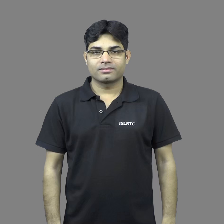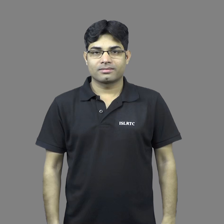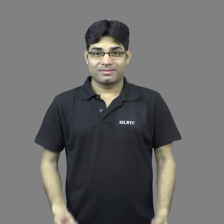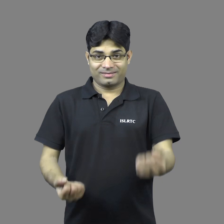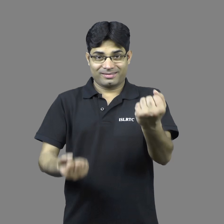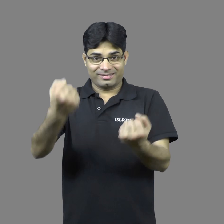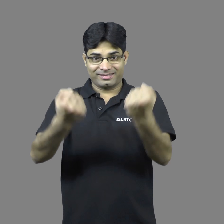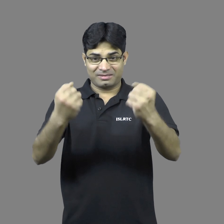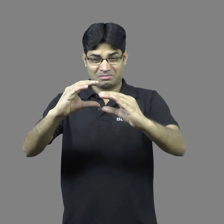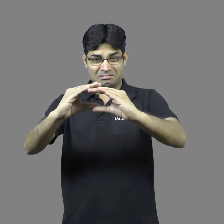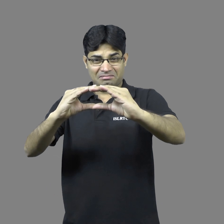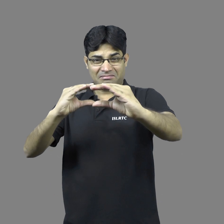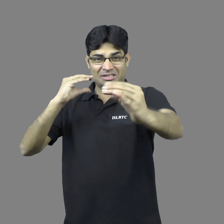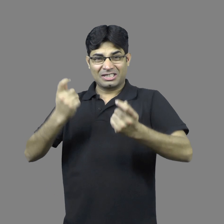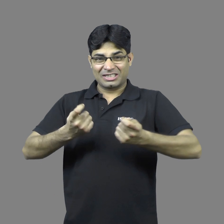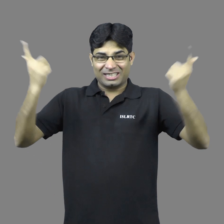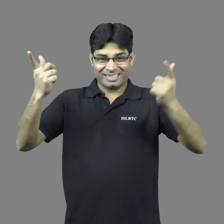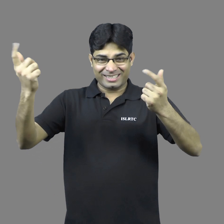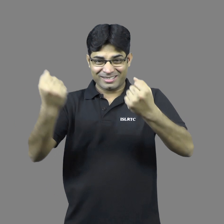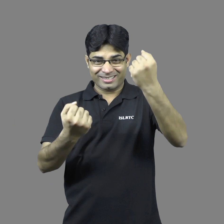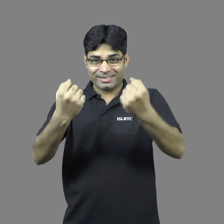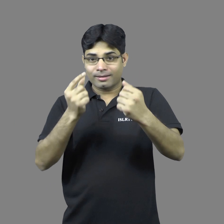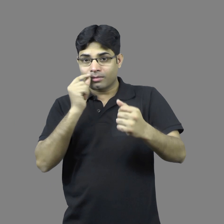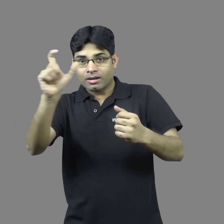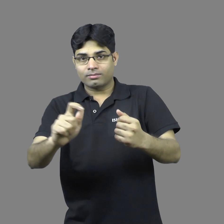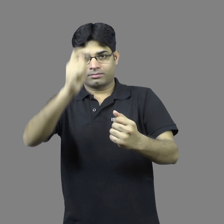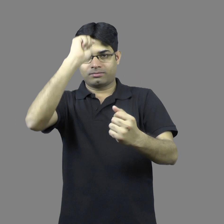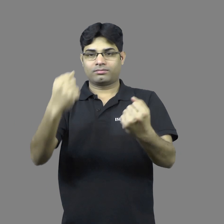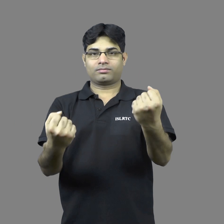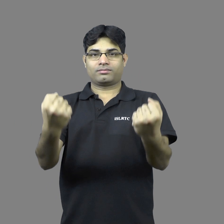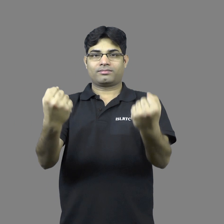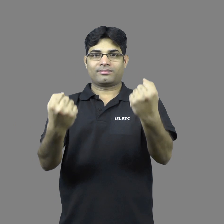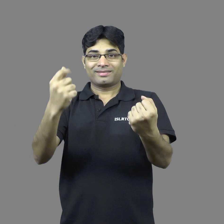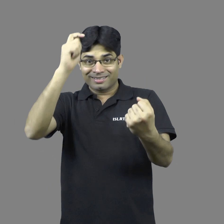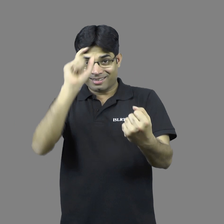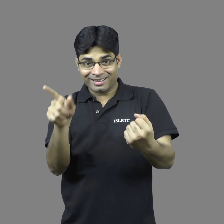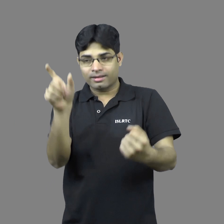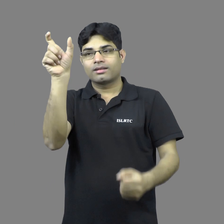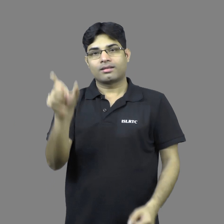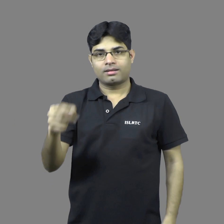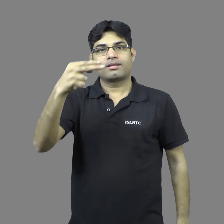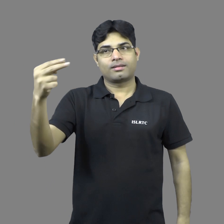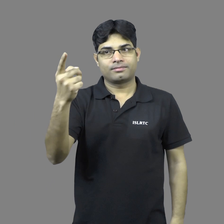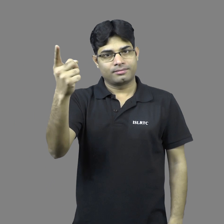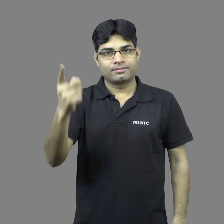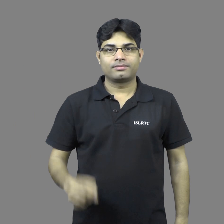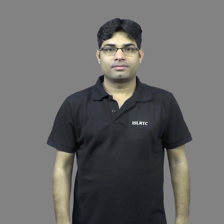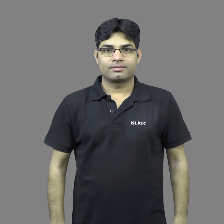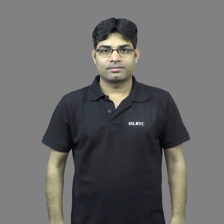Chauffeur